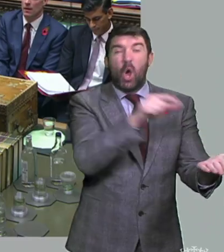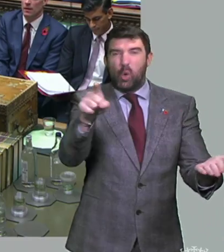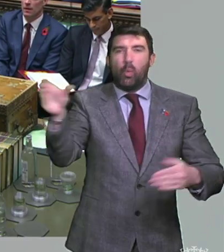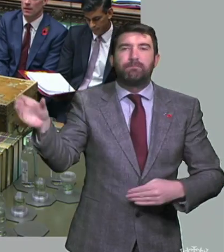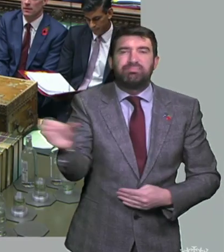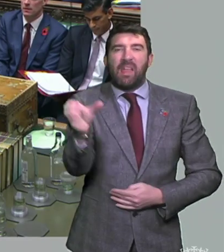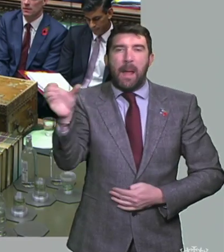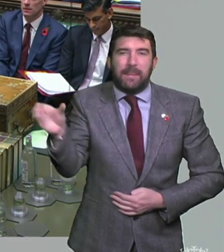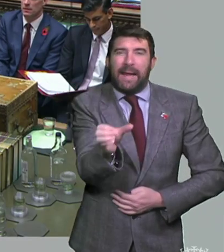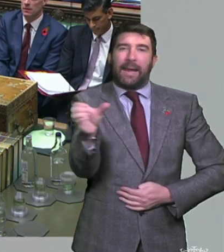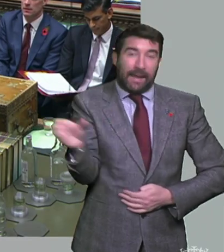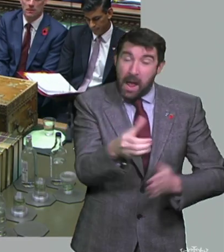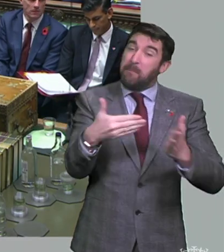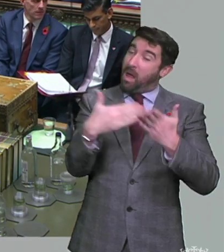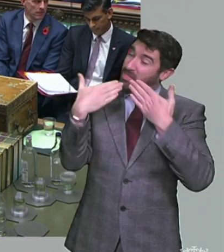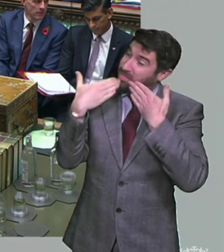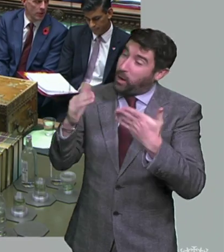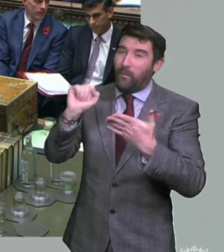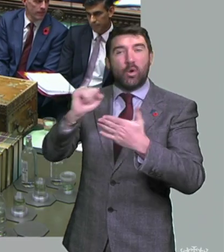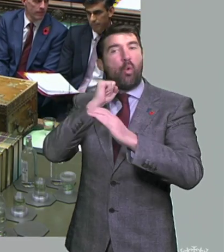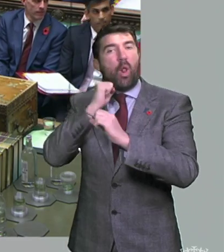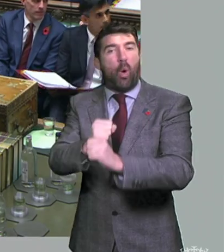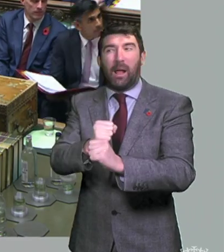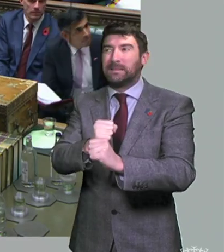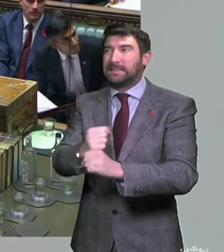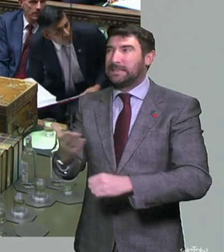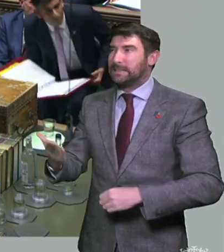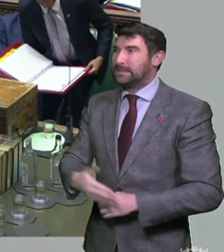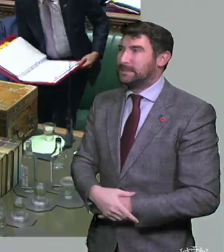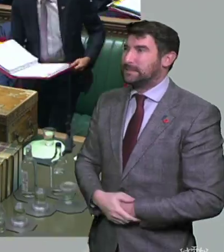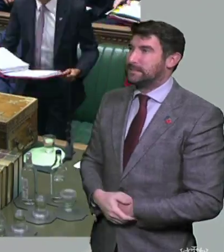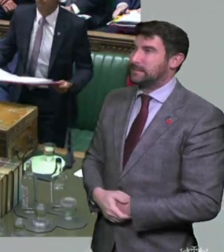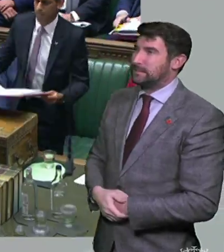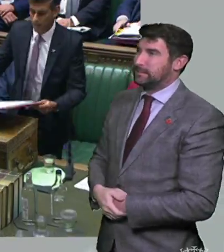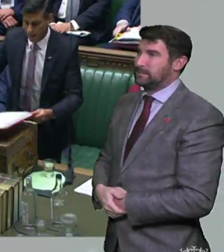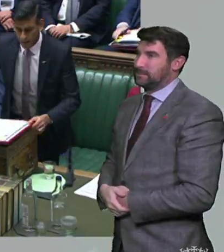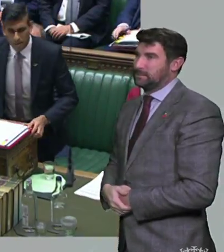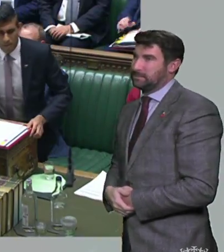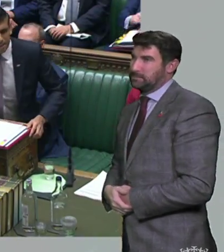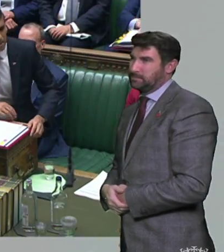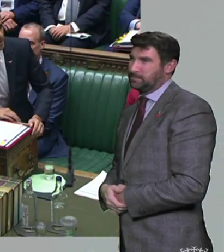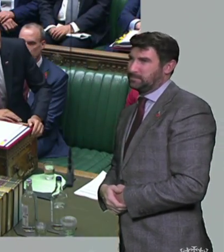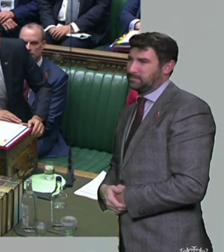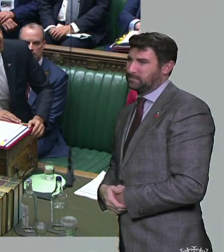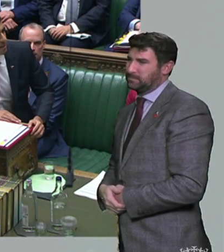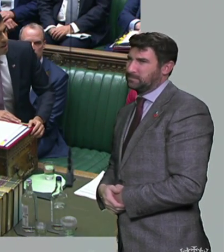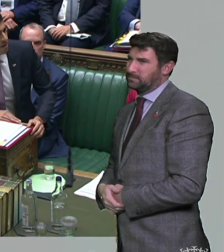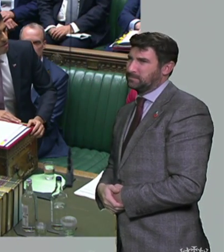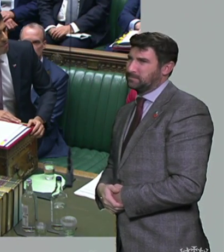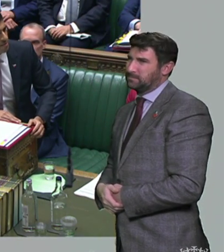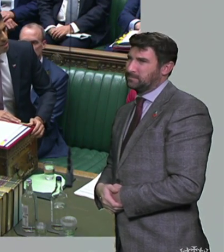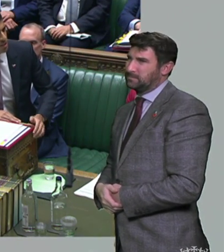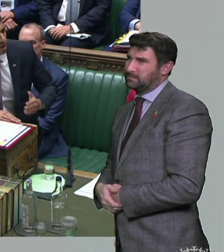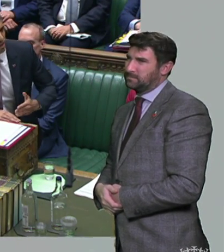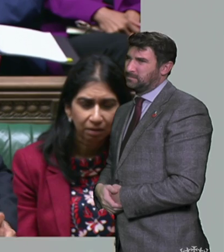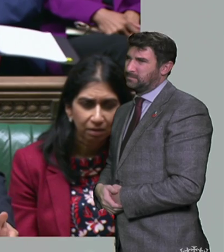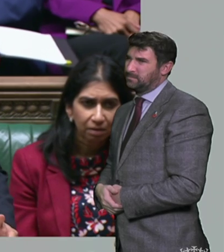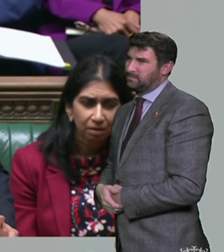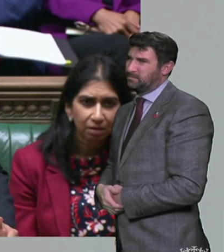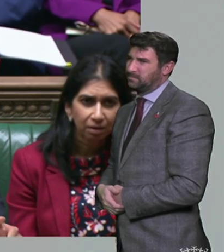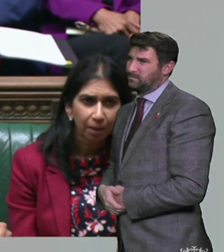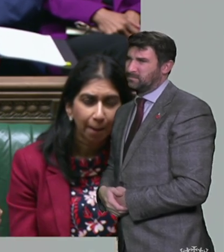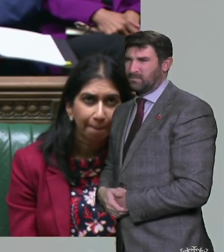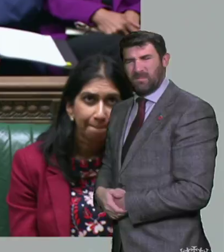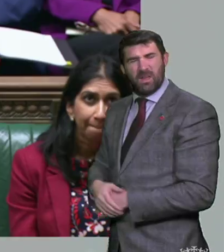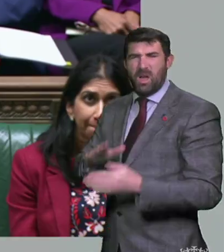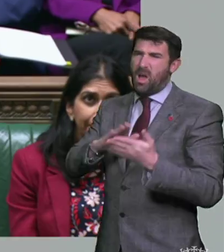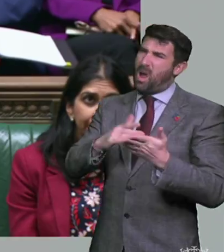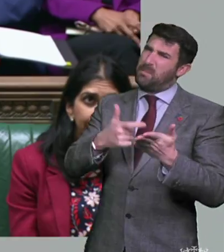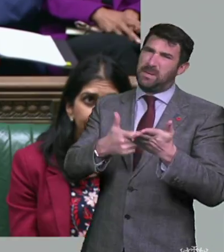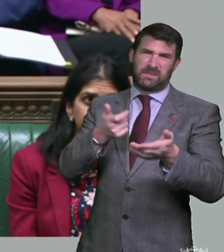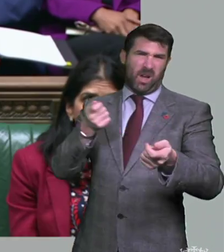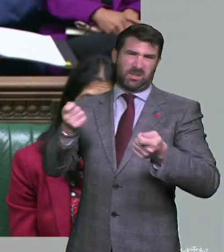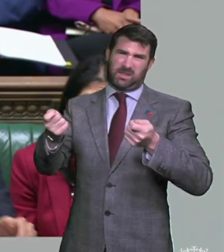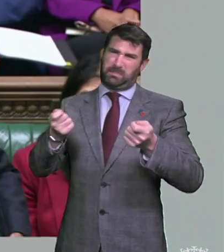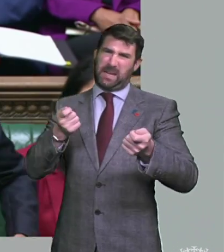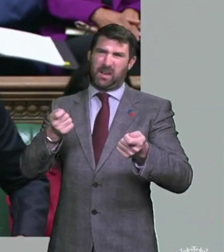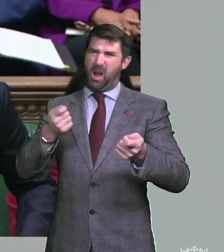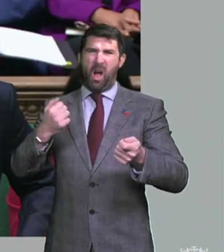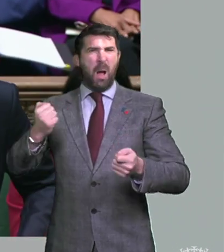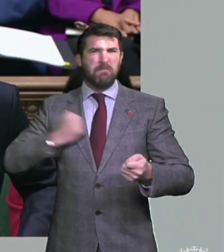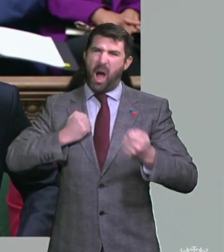The message that I clearly want to send is that integrity in public life matters.